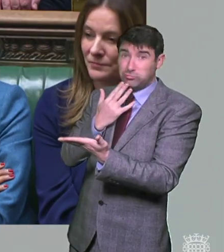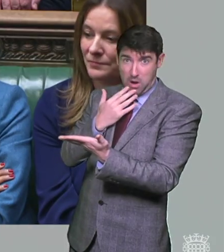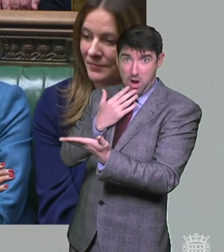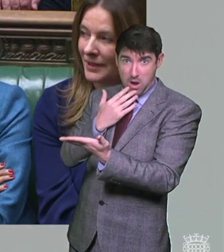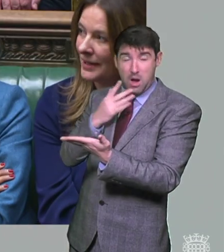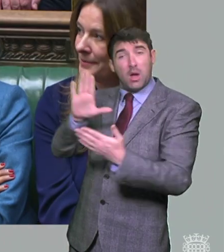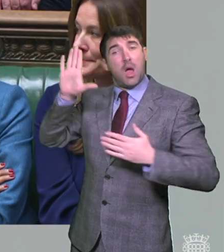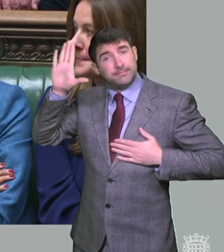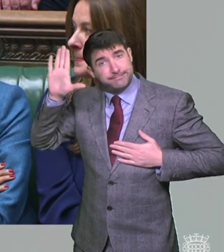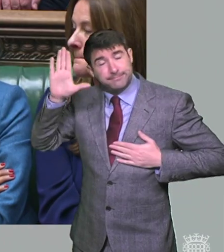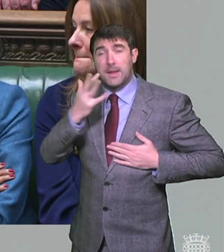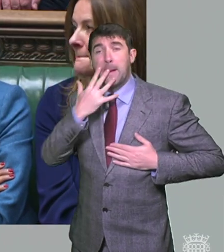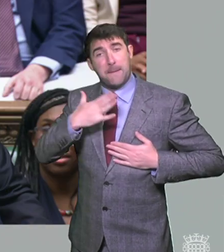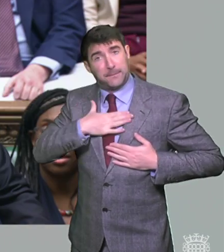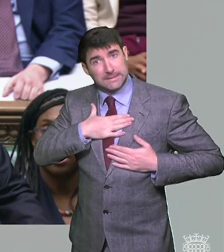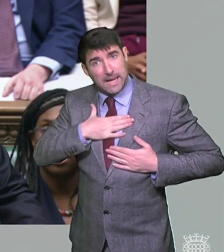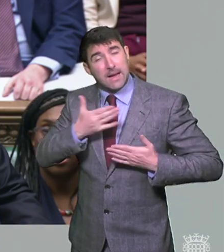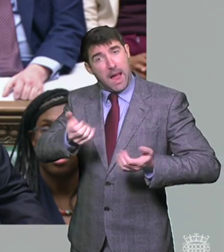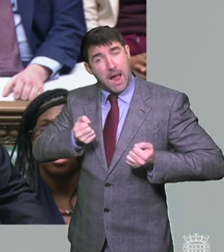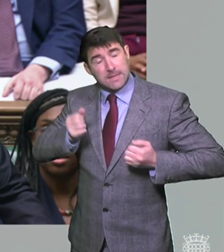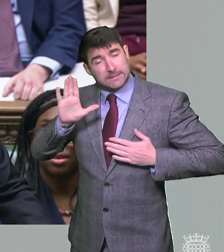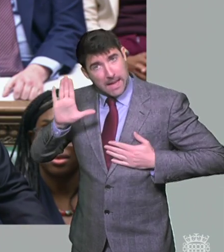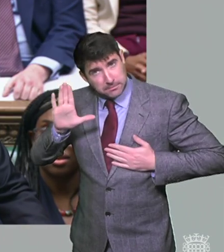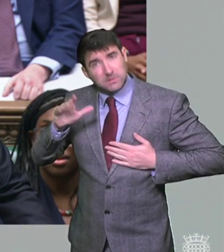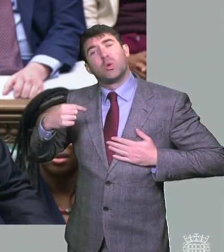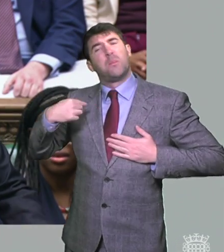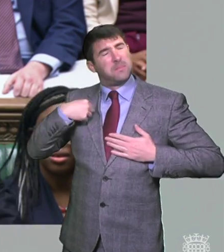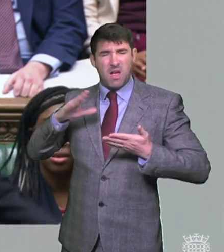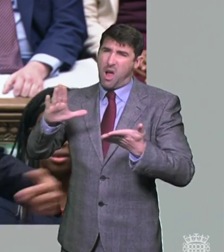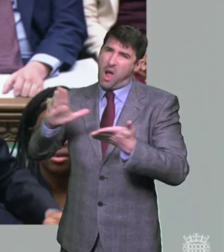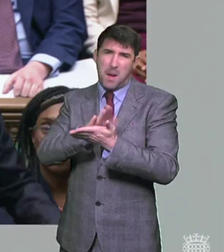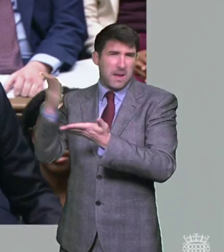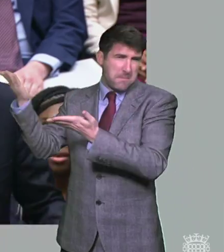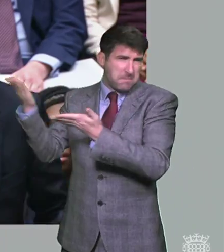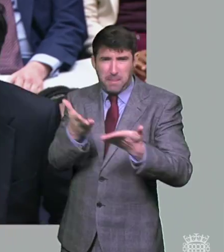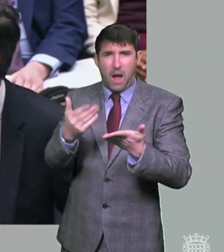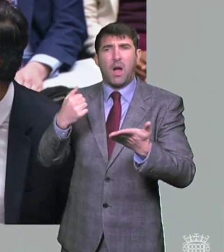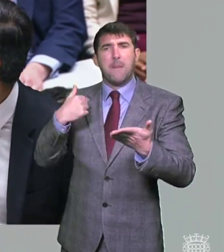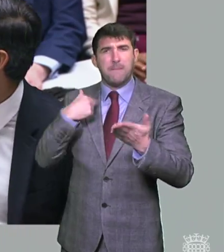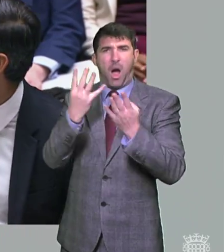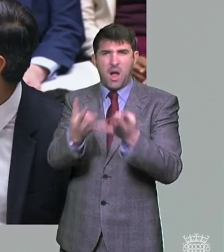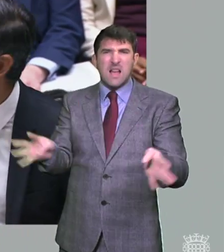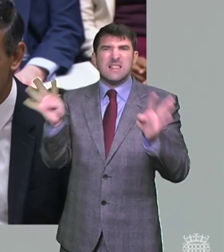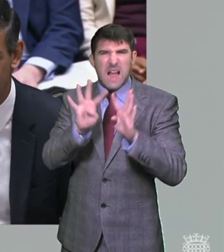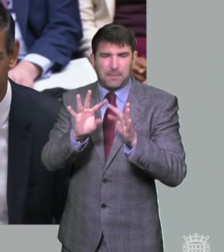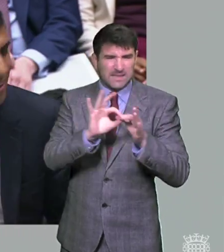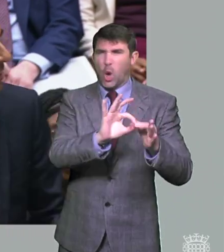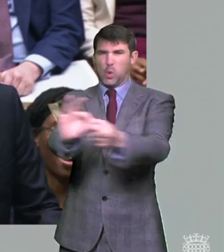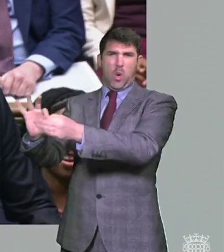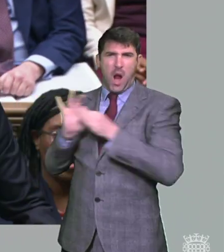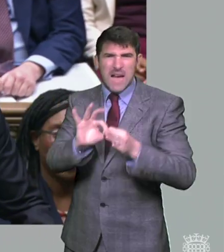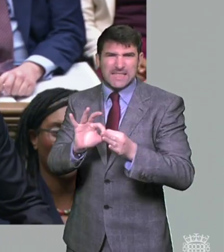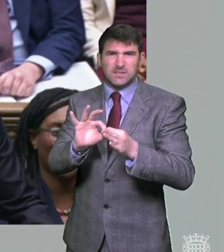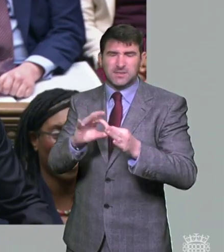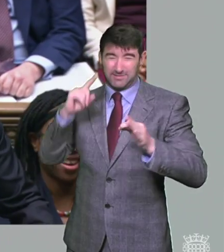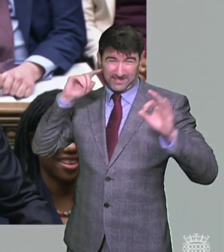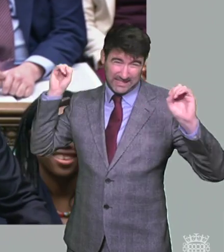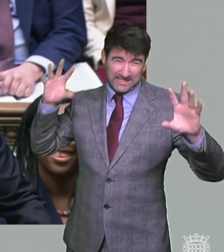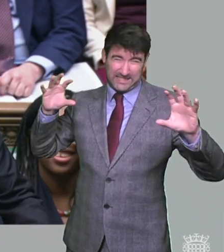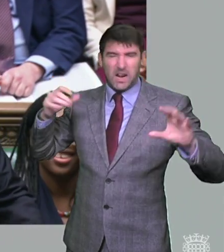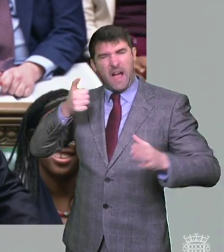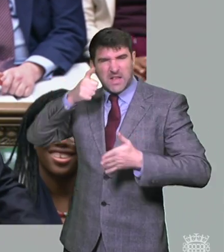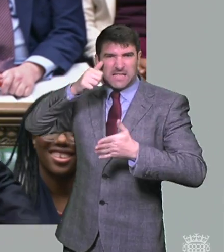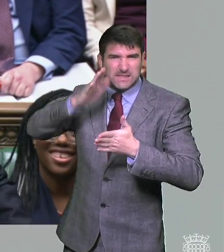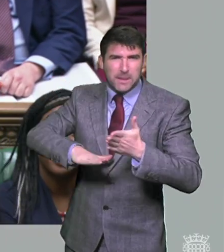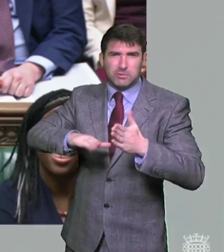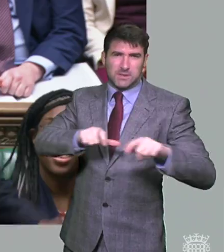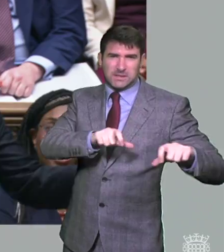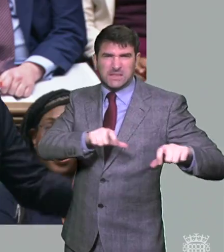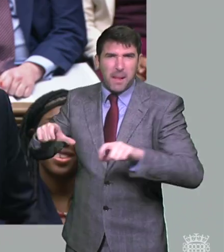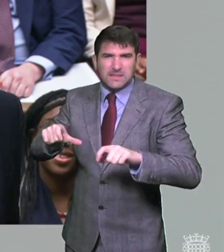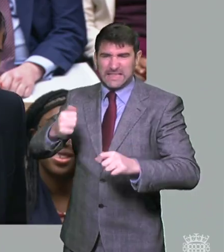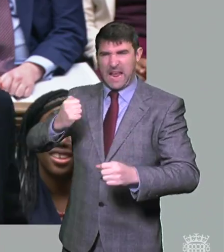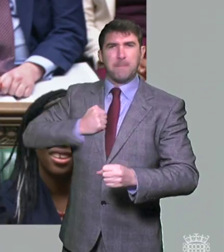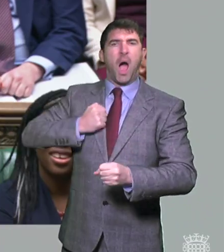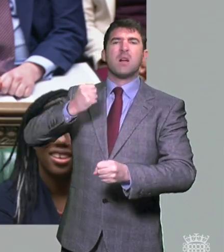That is why I was delighted to welcome her back into a united Cabinet that brings experience and stability to the heart of Government.